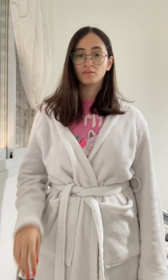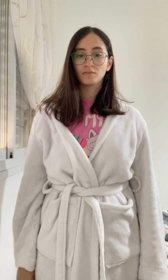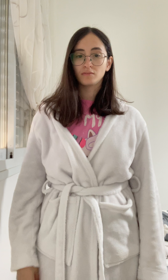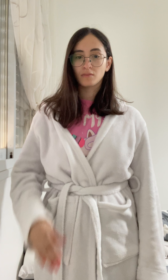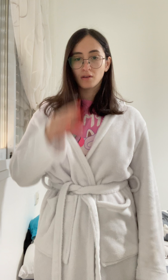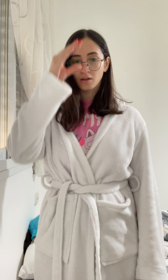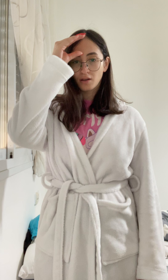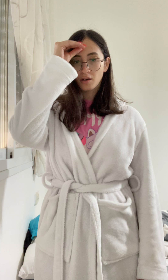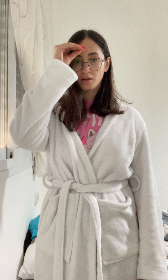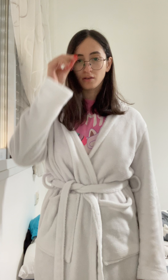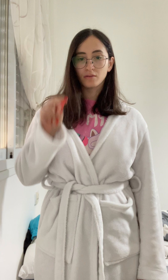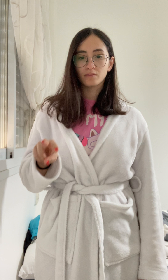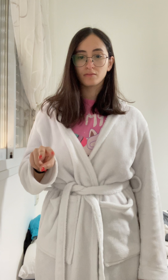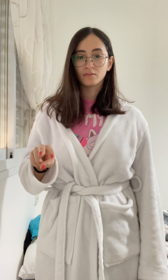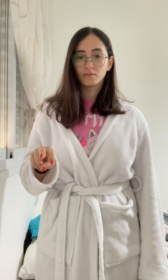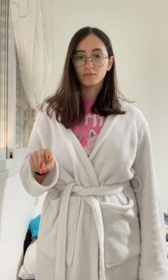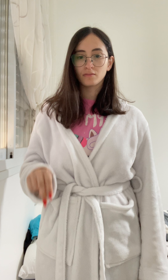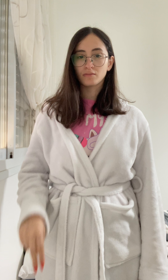אח